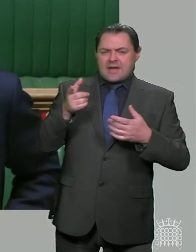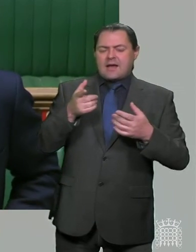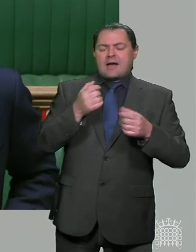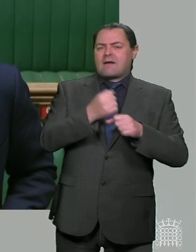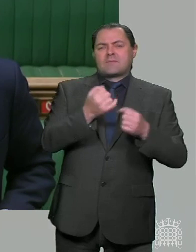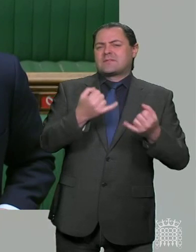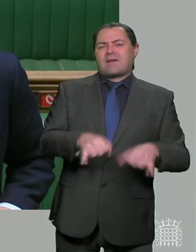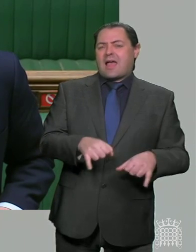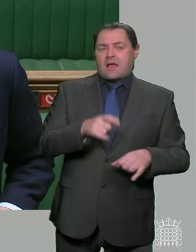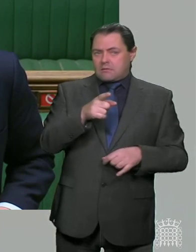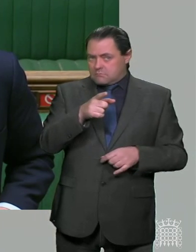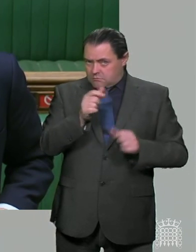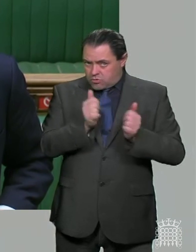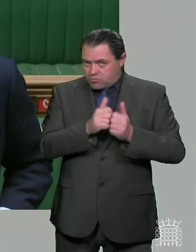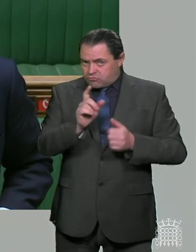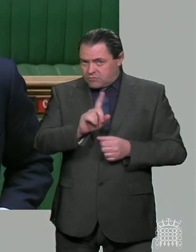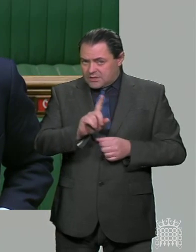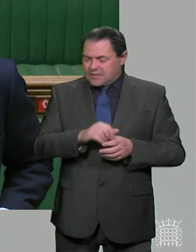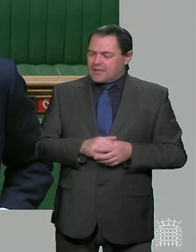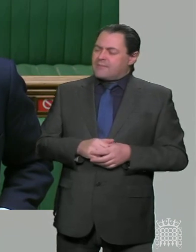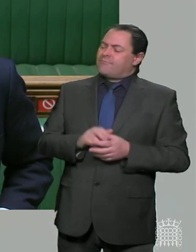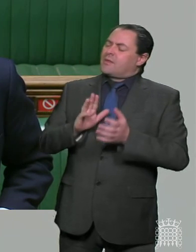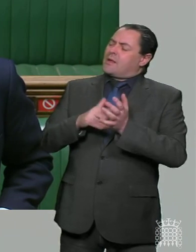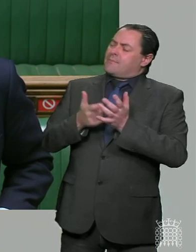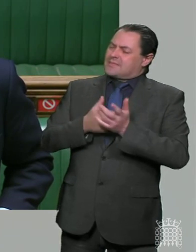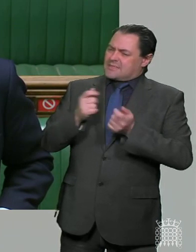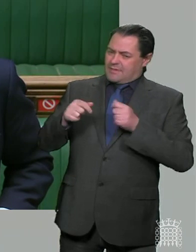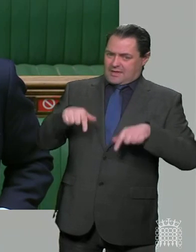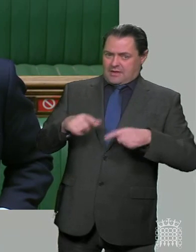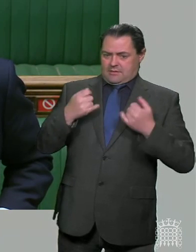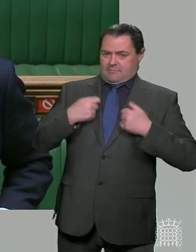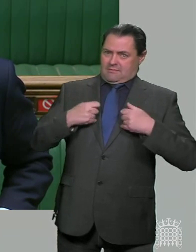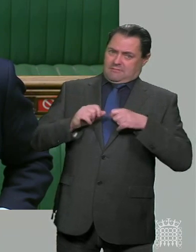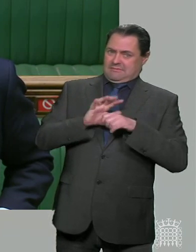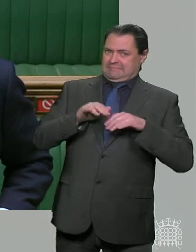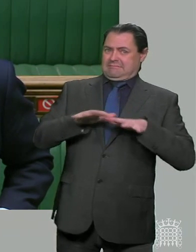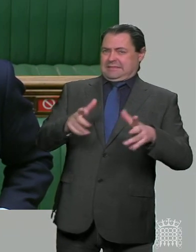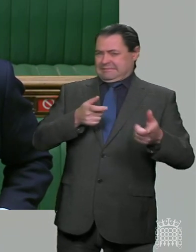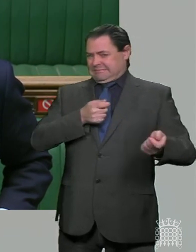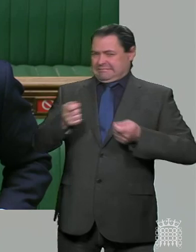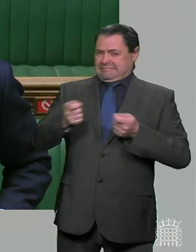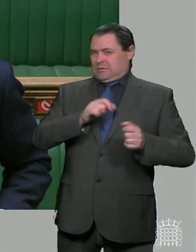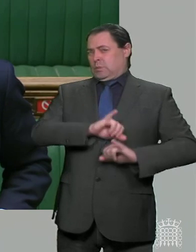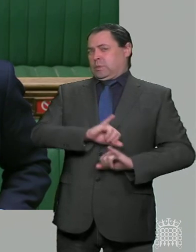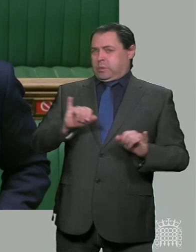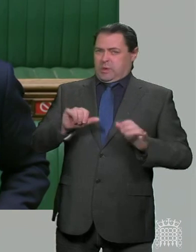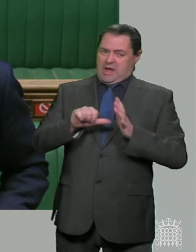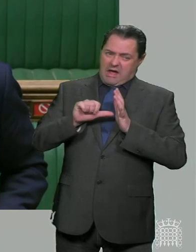The handling of this pandemic has been one of the most difficult things this country has had to do for a very long time.